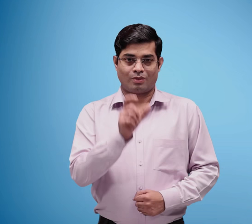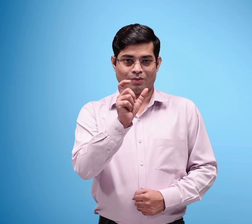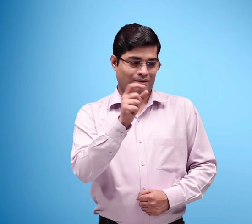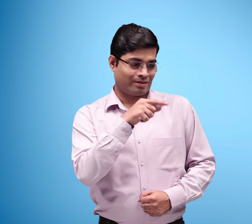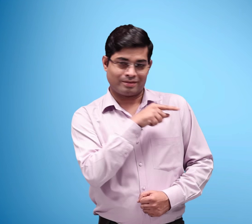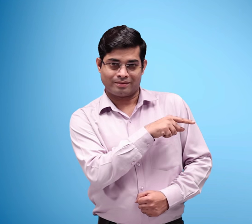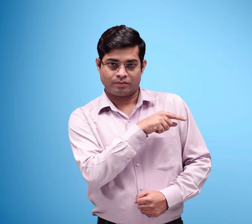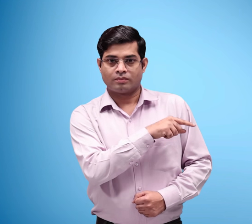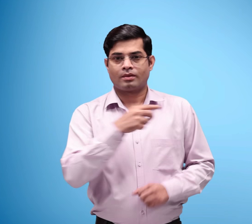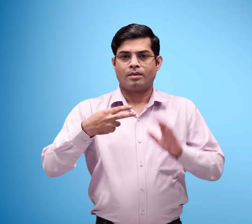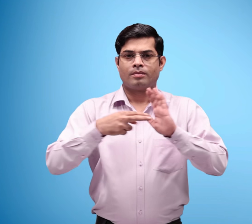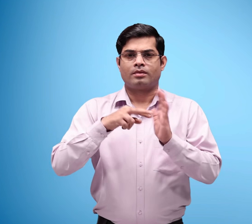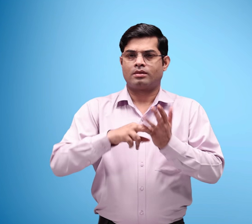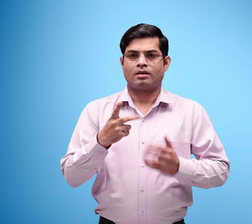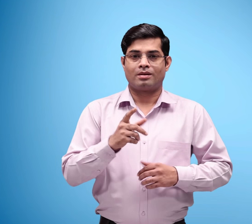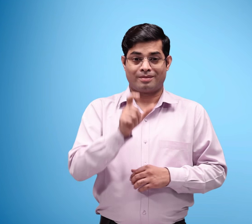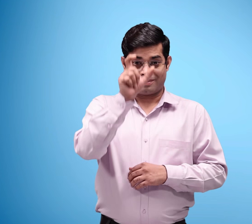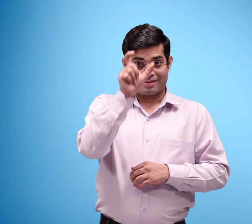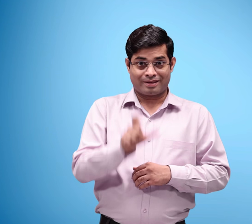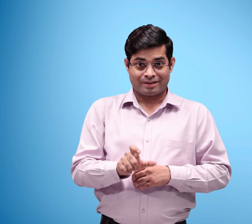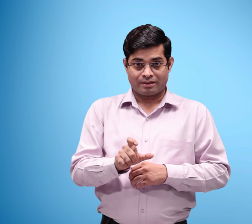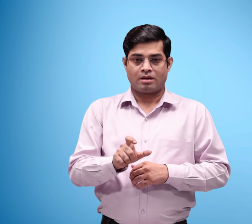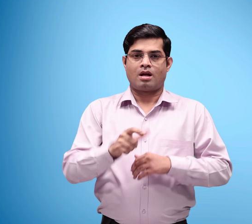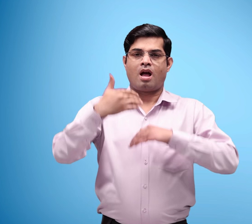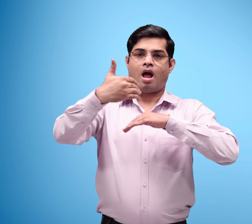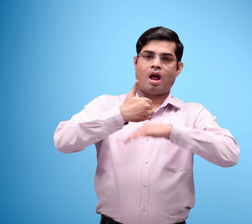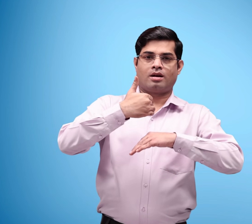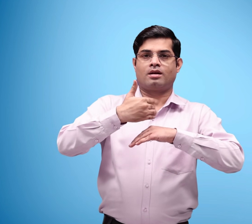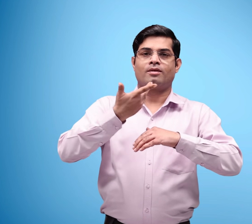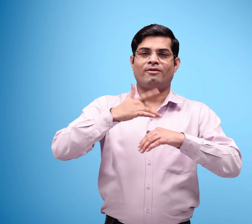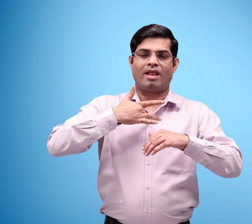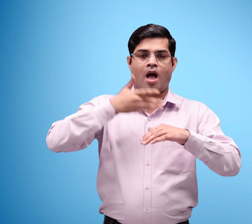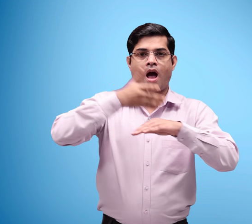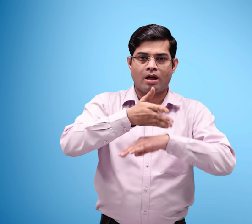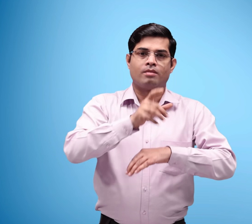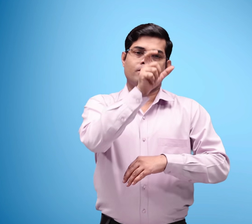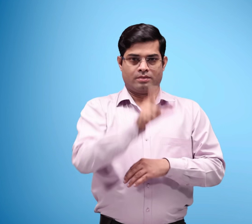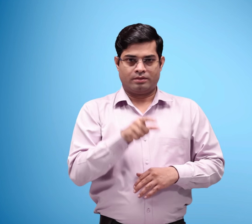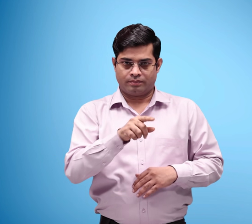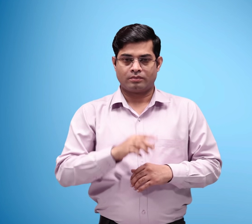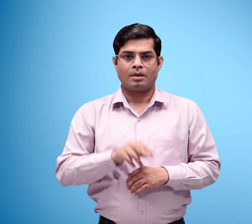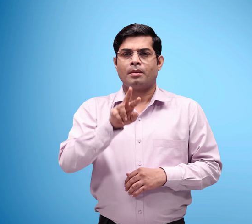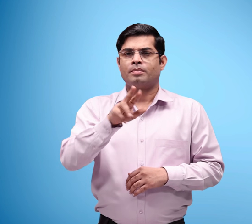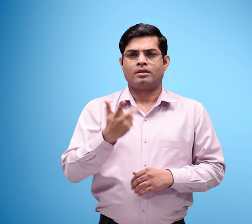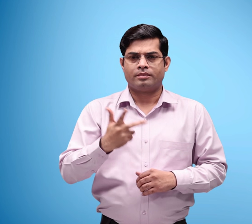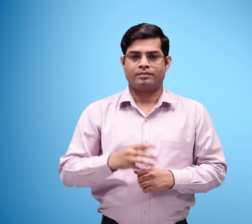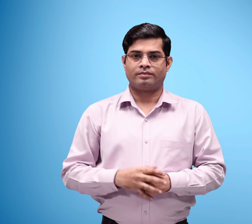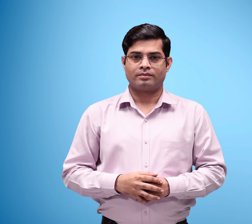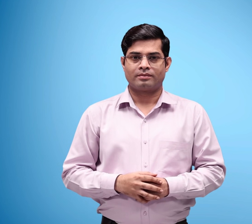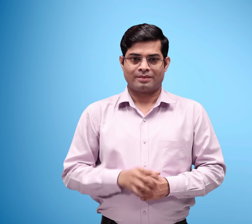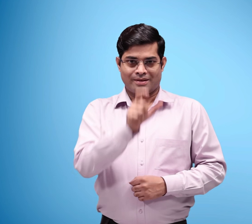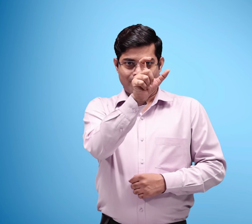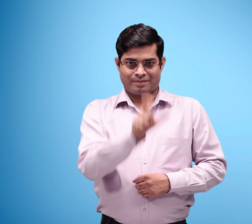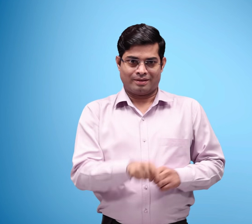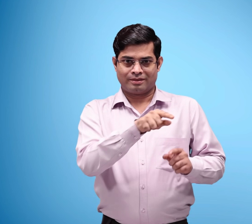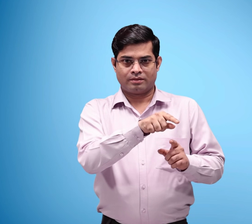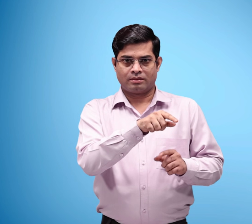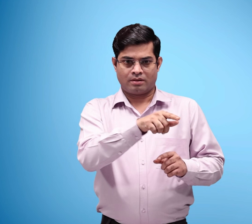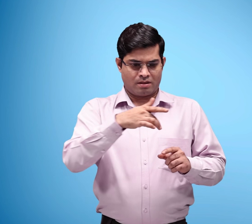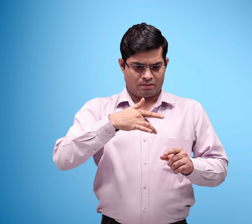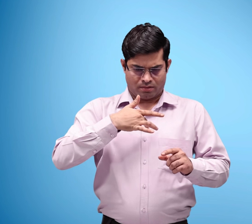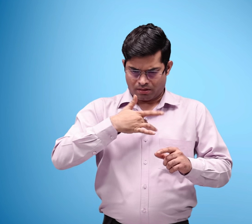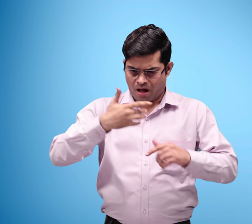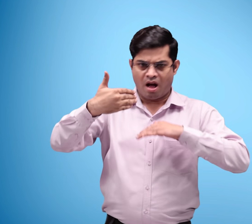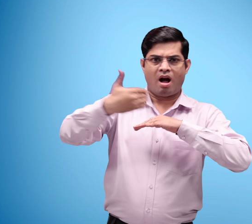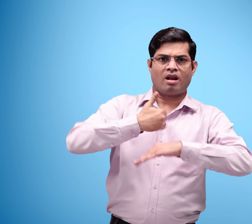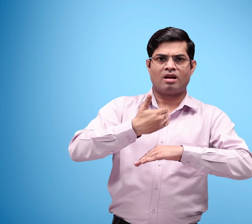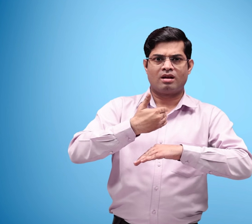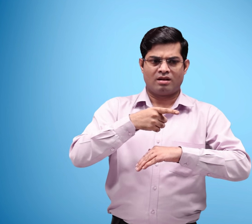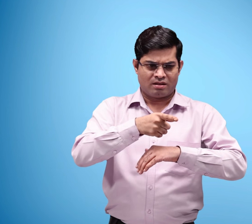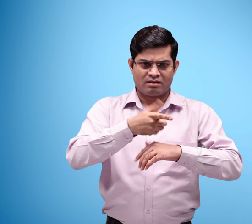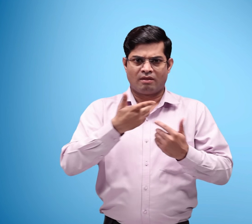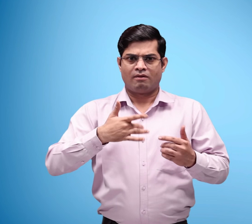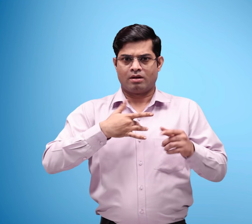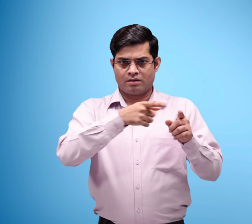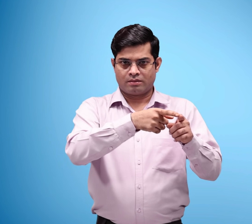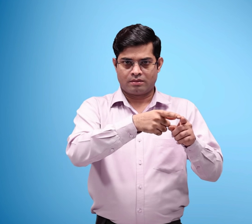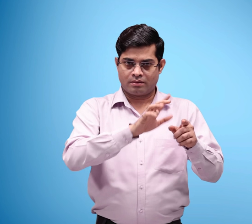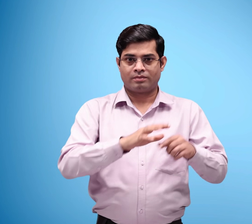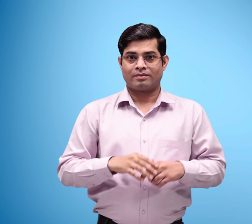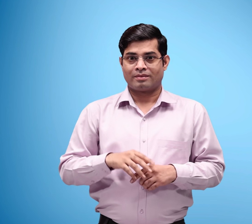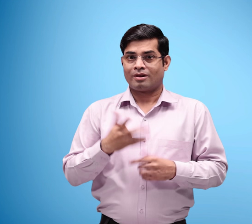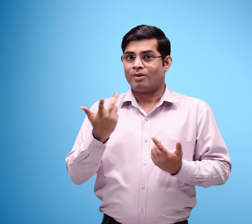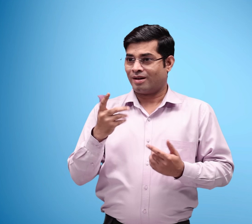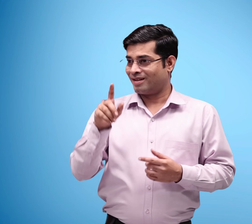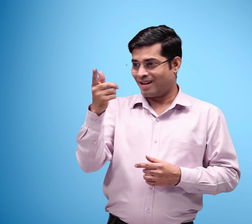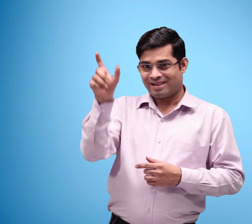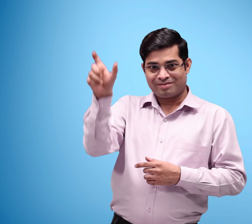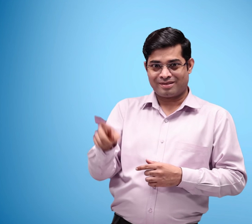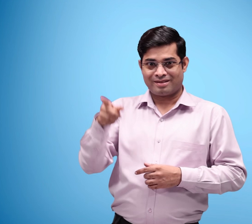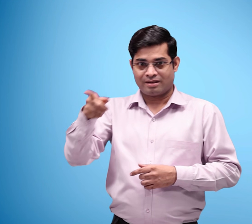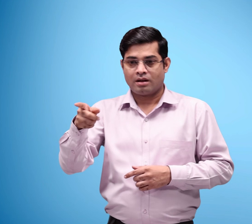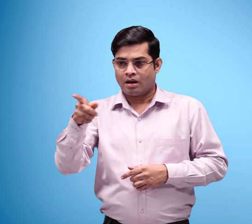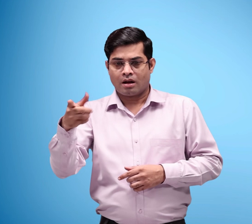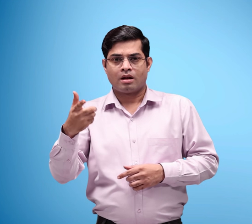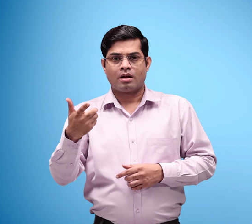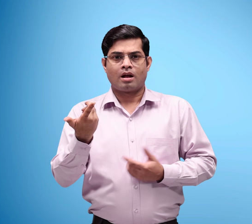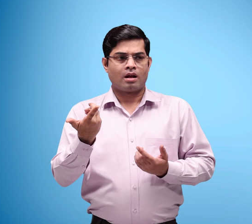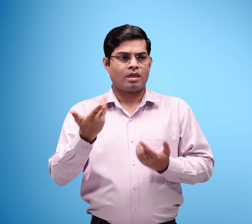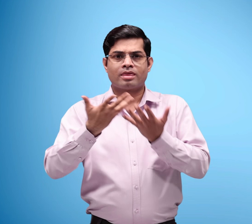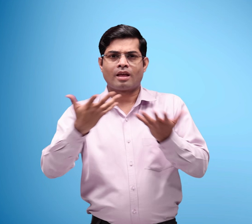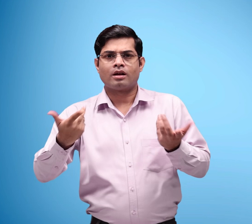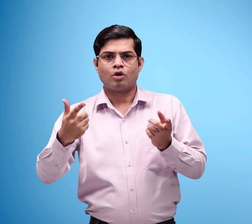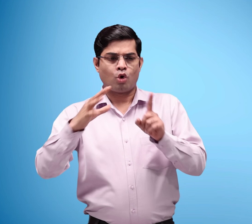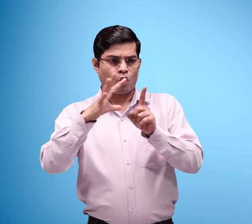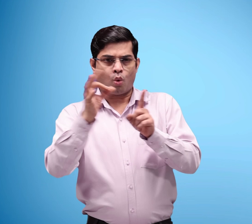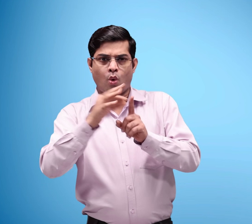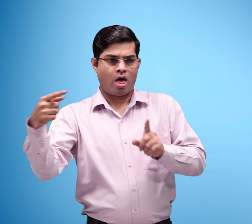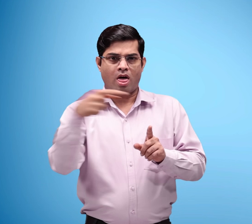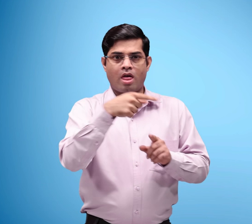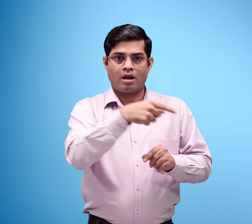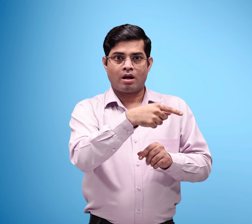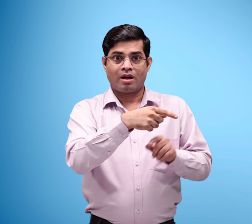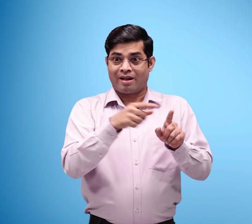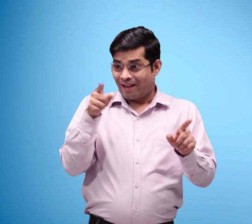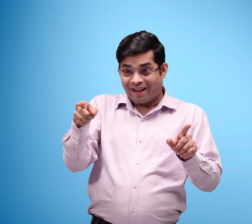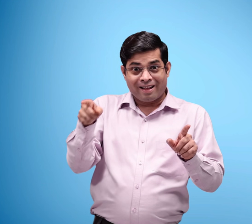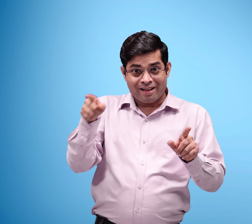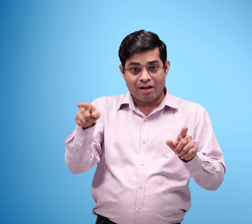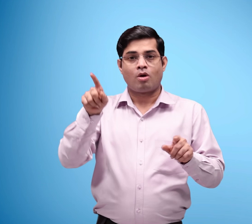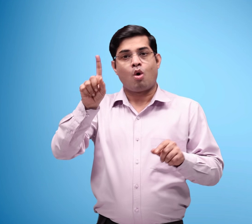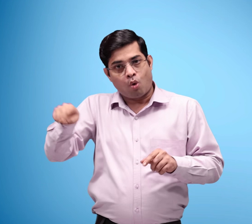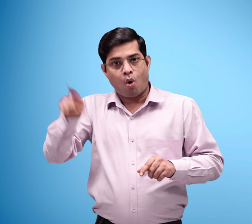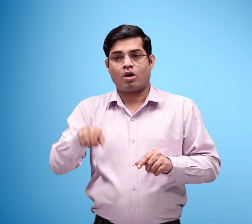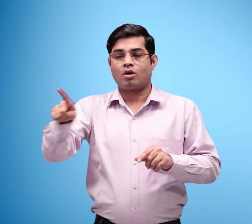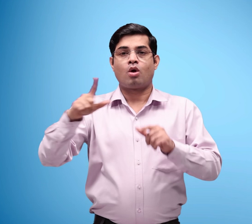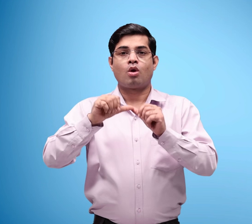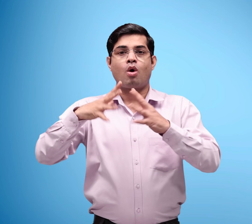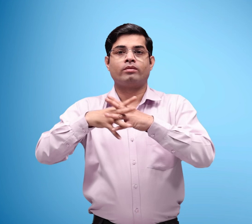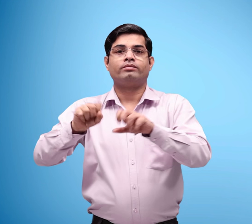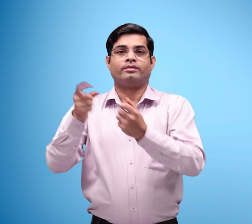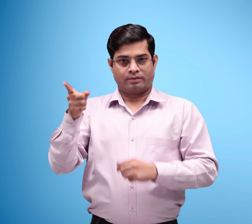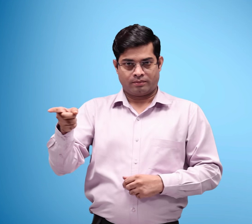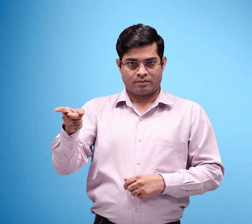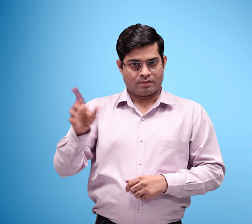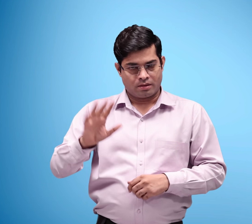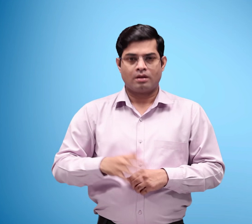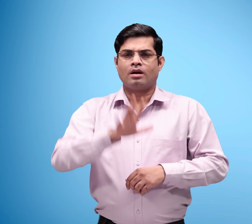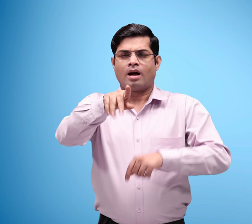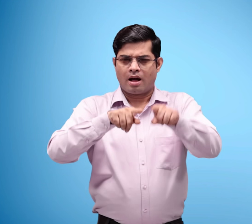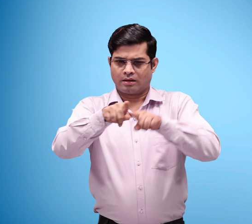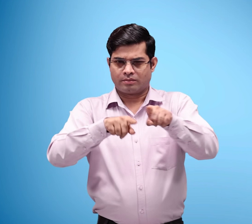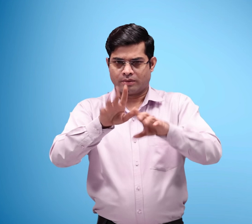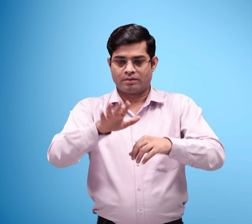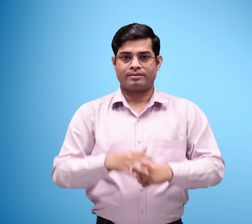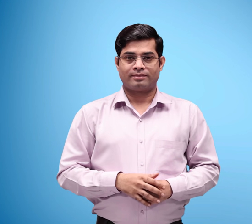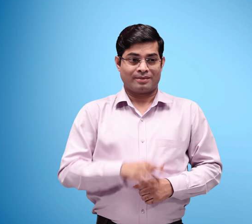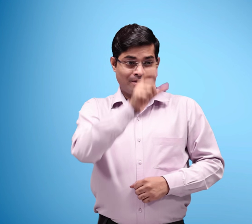Victim This is the sign for victim. It refers to someone who has suffered some injury or harm because someone else breaks the law. For example,